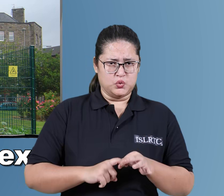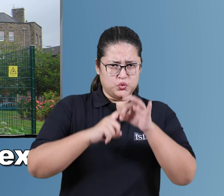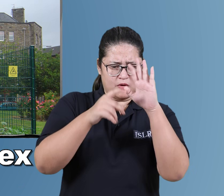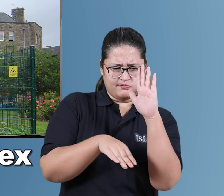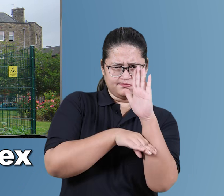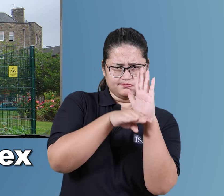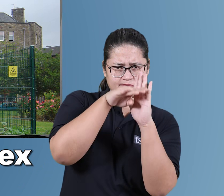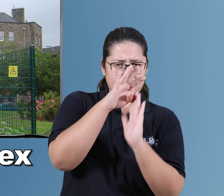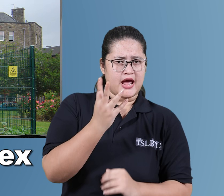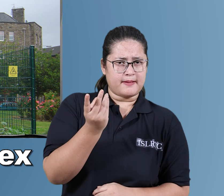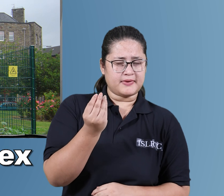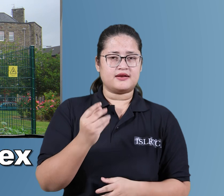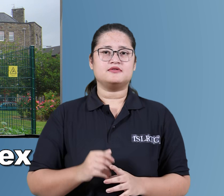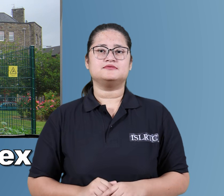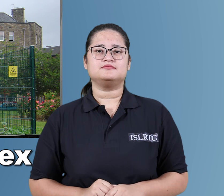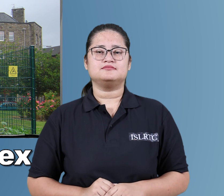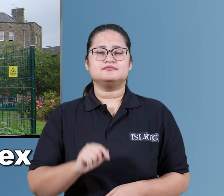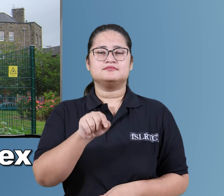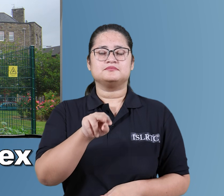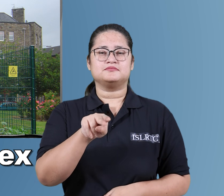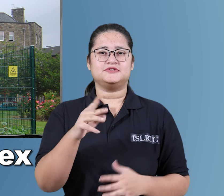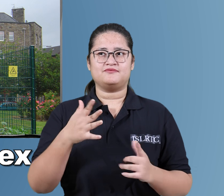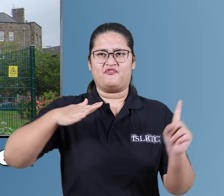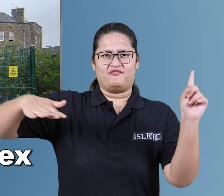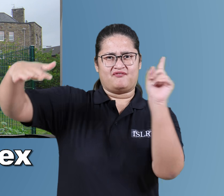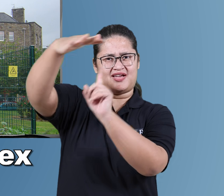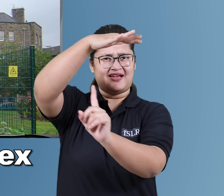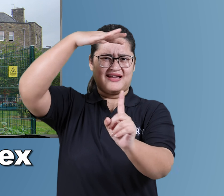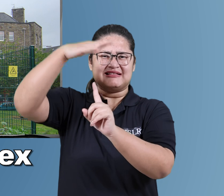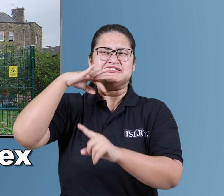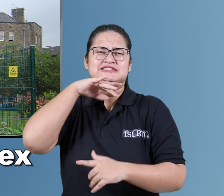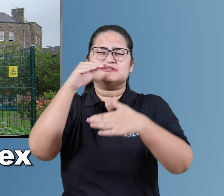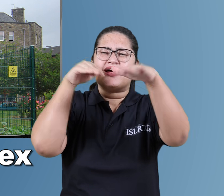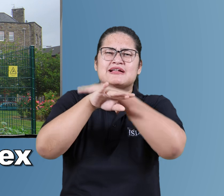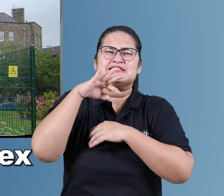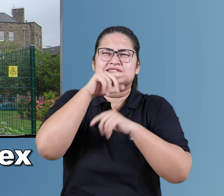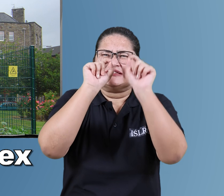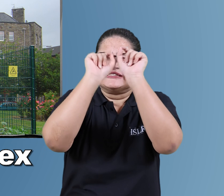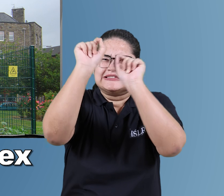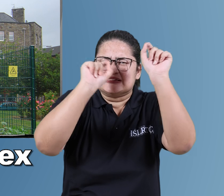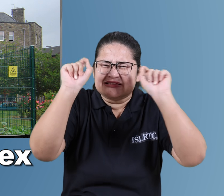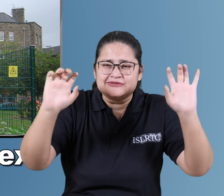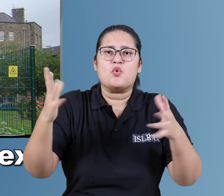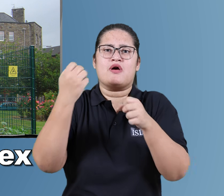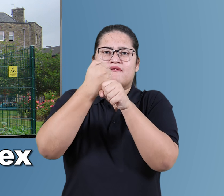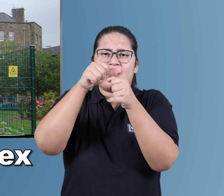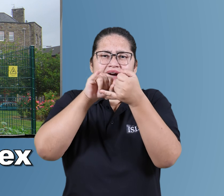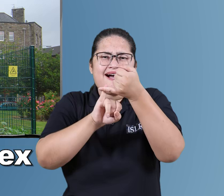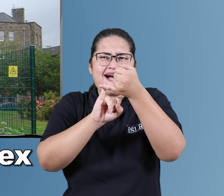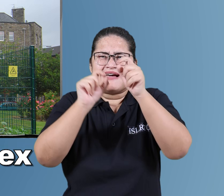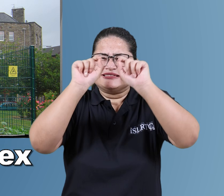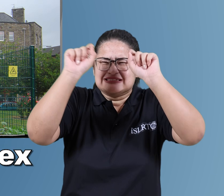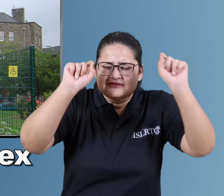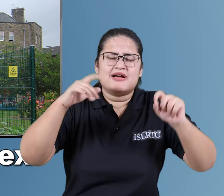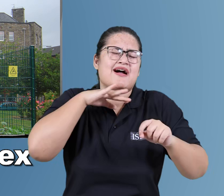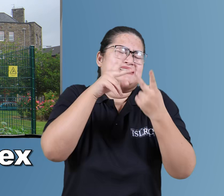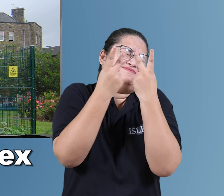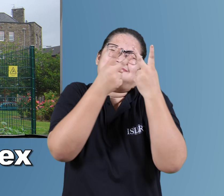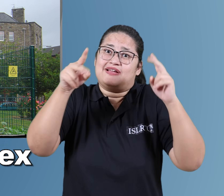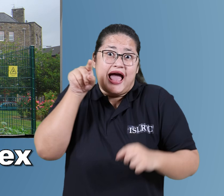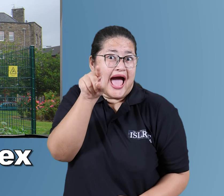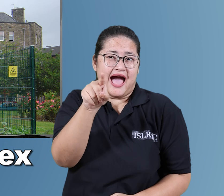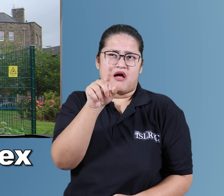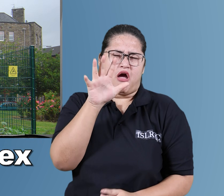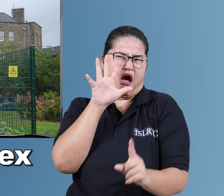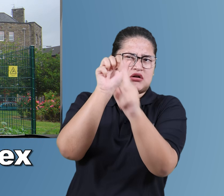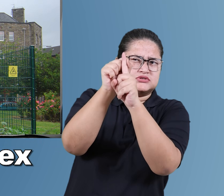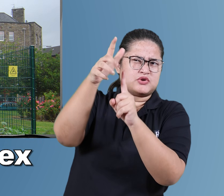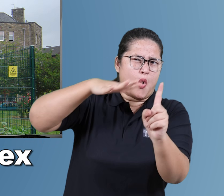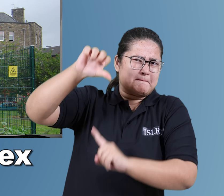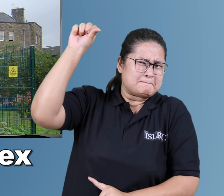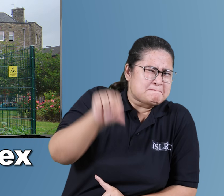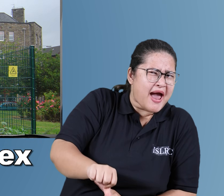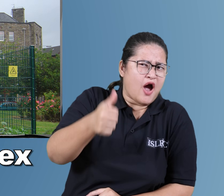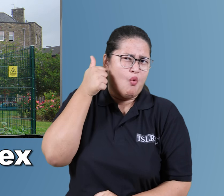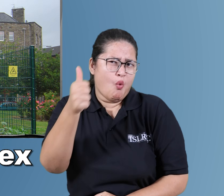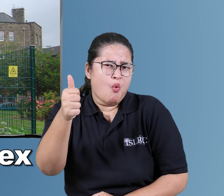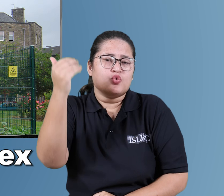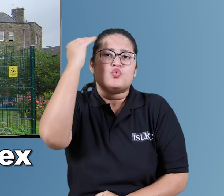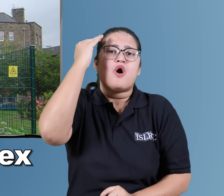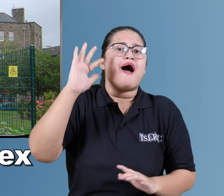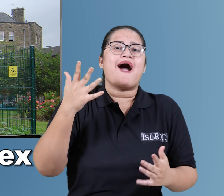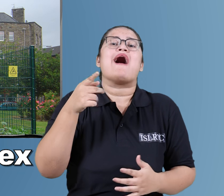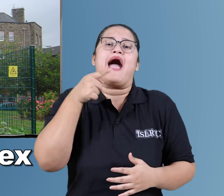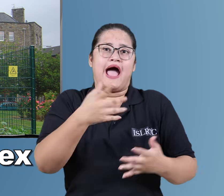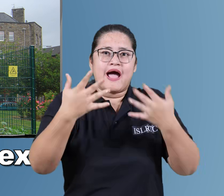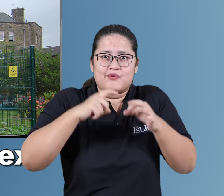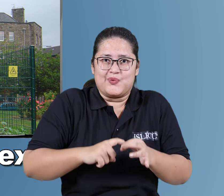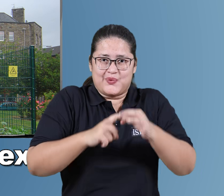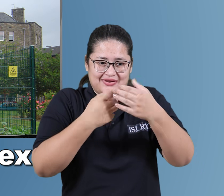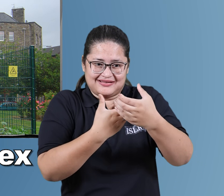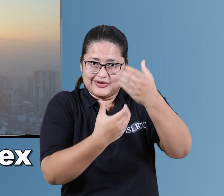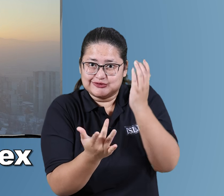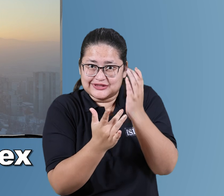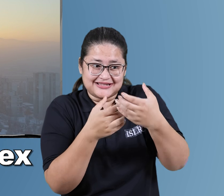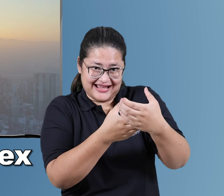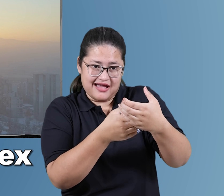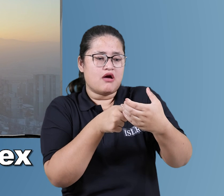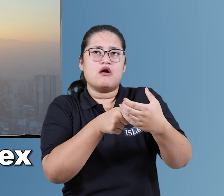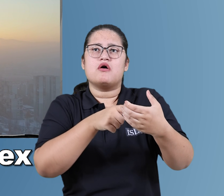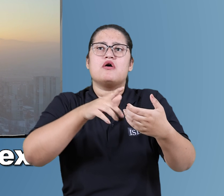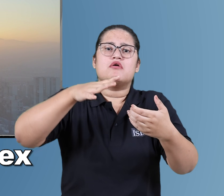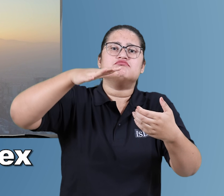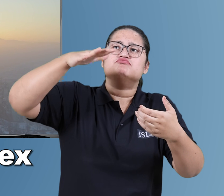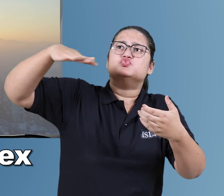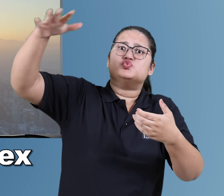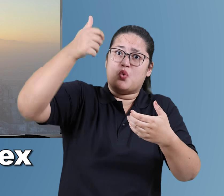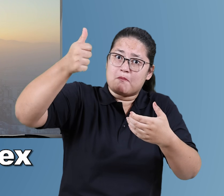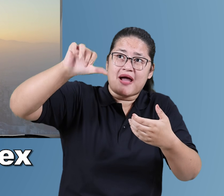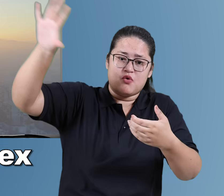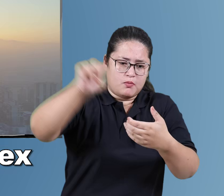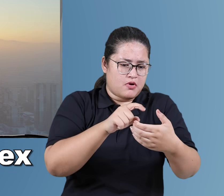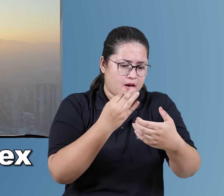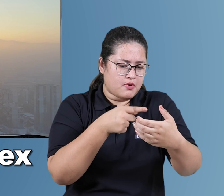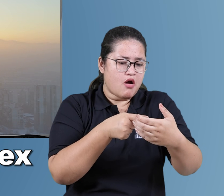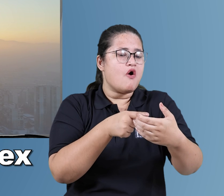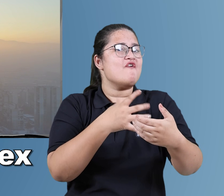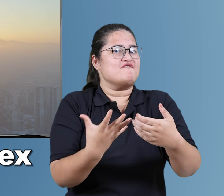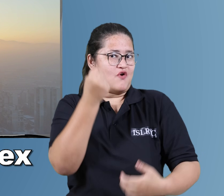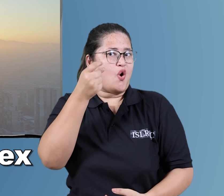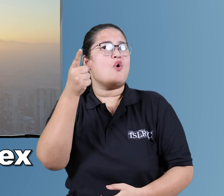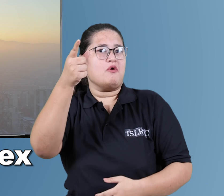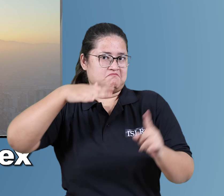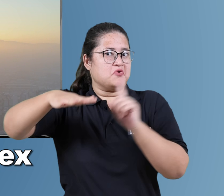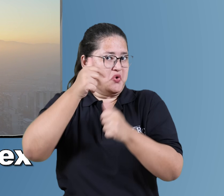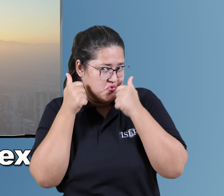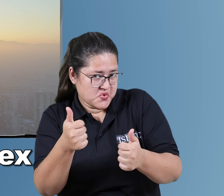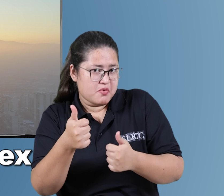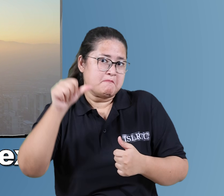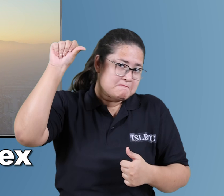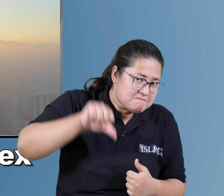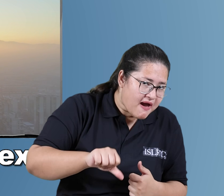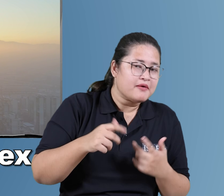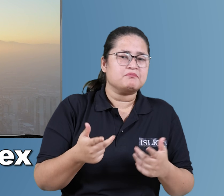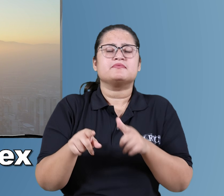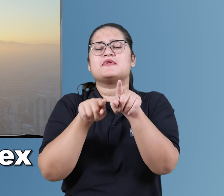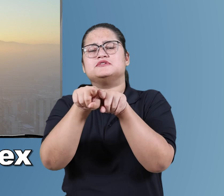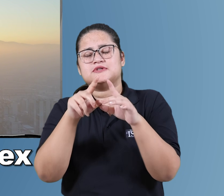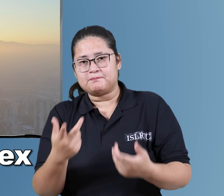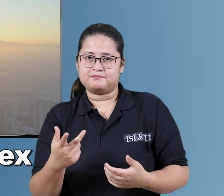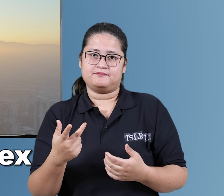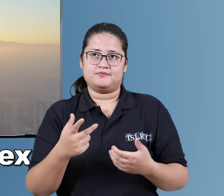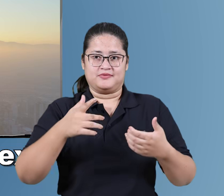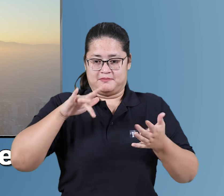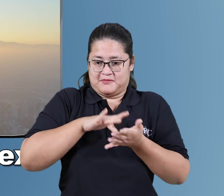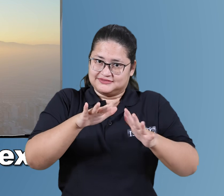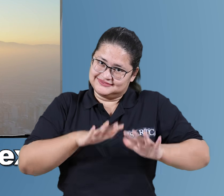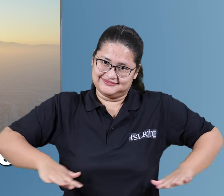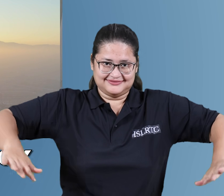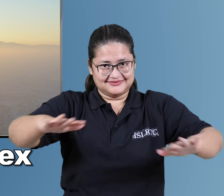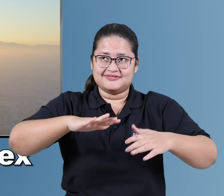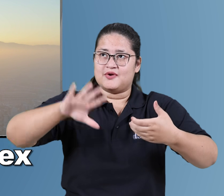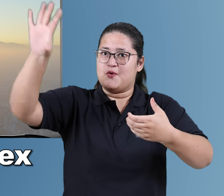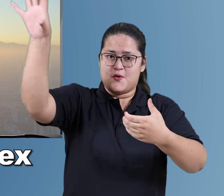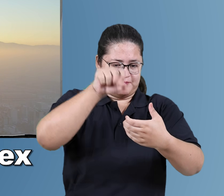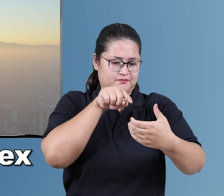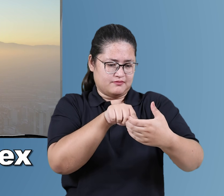Air Quality Index (AQI) The Air Quality Index AQI is a number that shows how clean or polluted the air is in a certain area. It measures different pollutants like dust, gases, etc.. The AQI helps people understand how bad the air quality is and what health effects they might need to worry about. For example, if the AQI is 45, it falls under the good category,